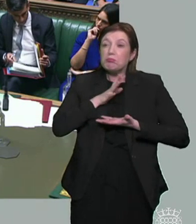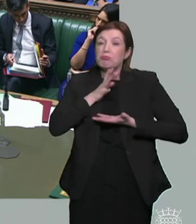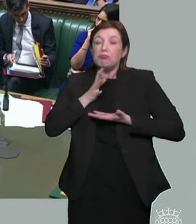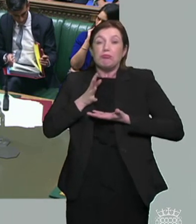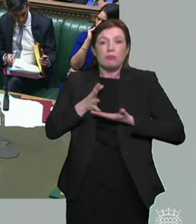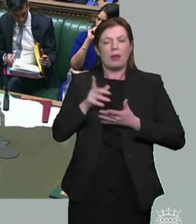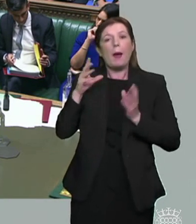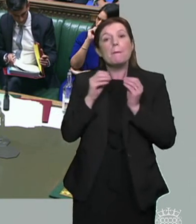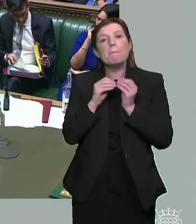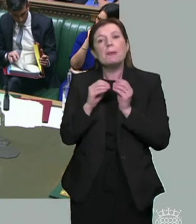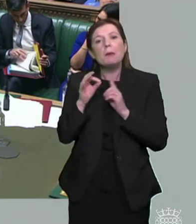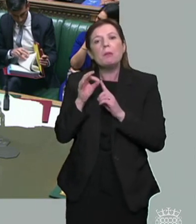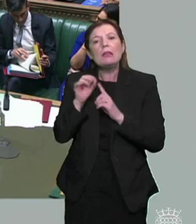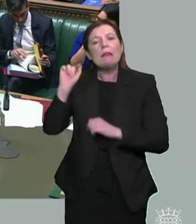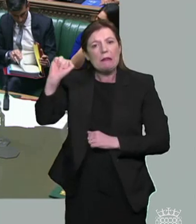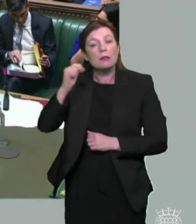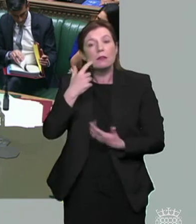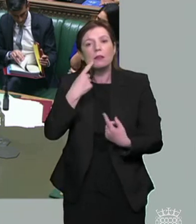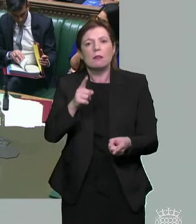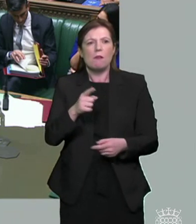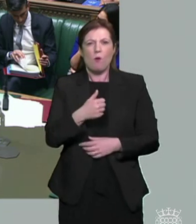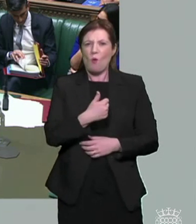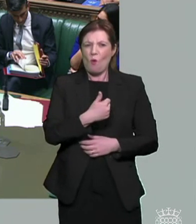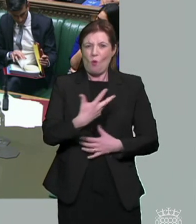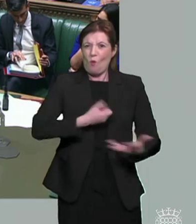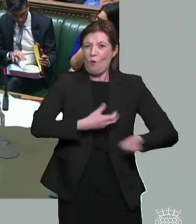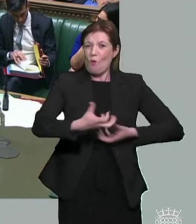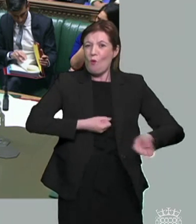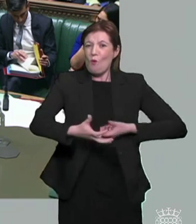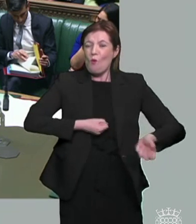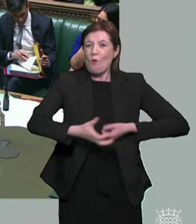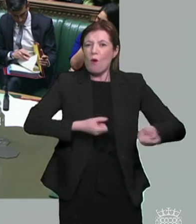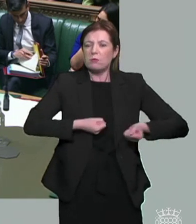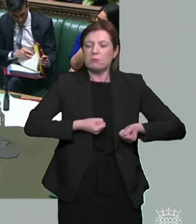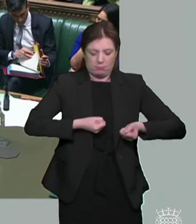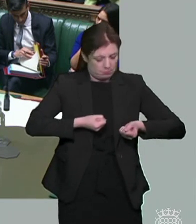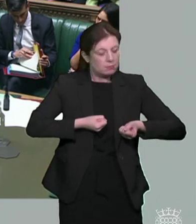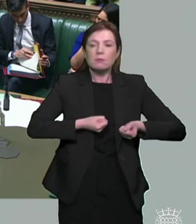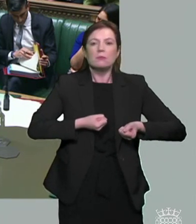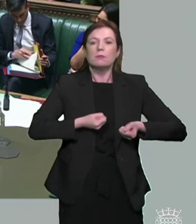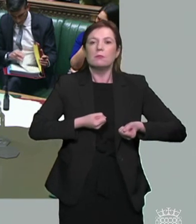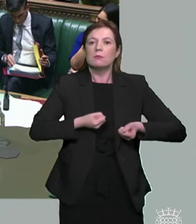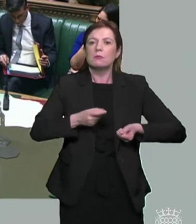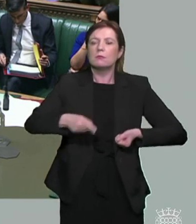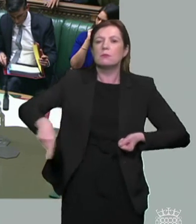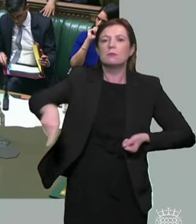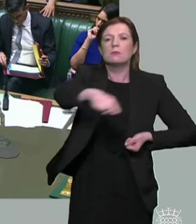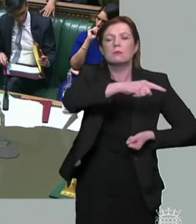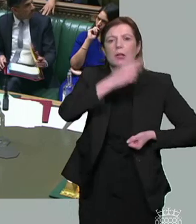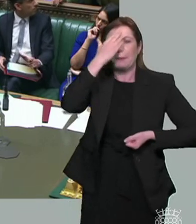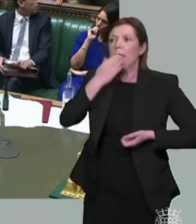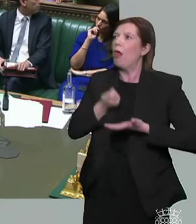BP describes this crisis as a “cash machine” for it, but it is British people who are paying out.